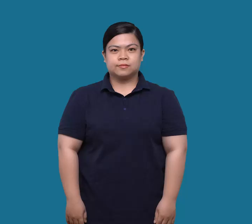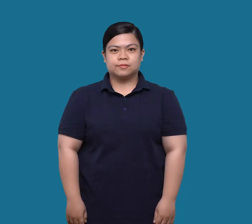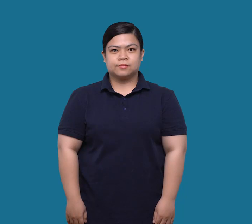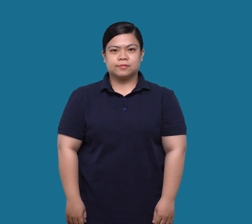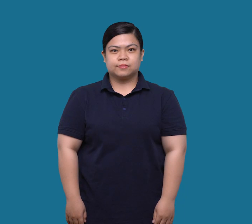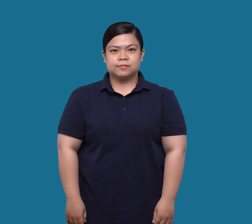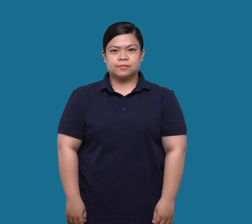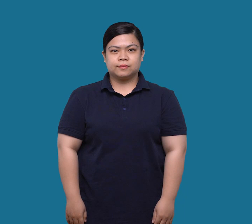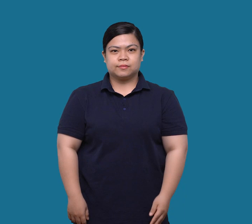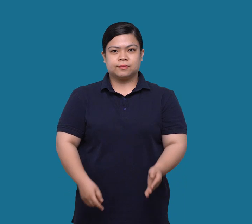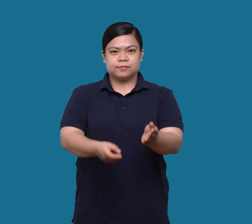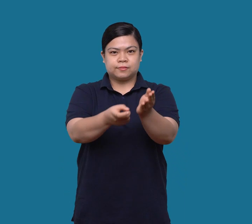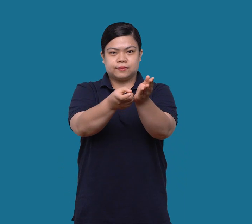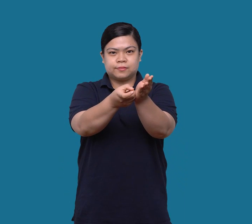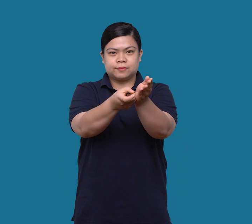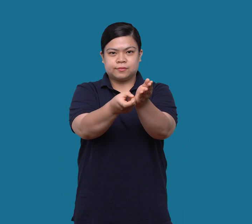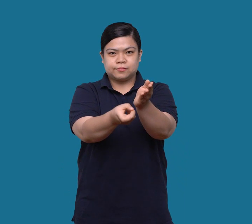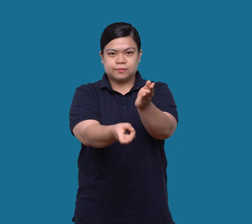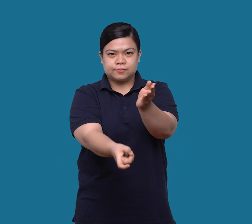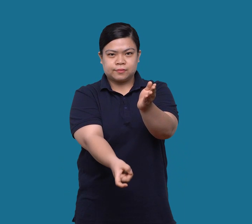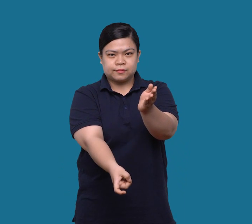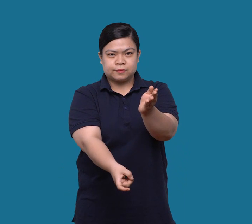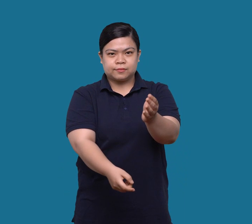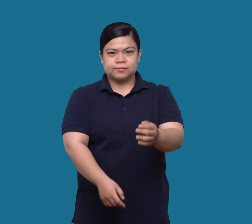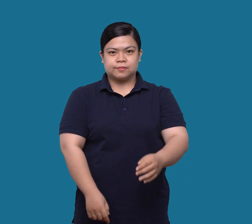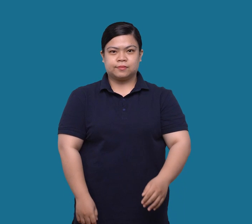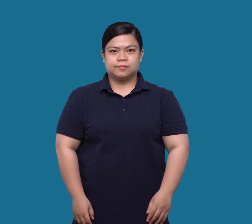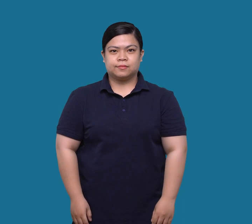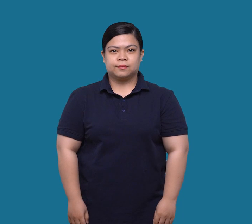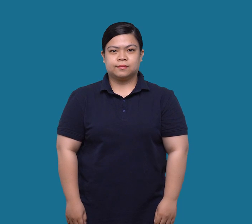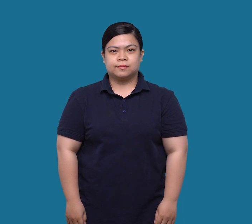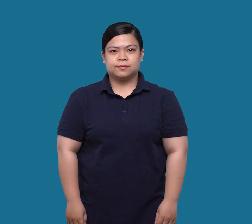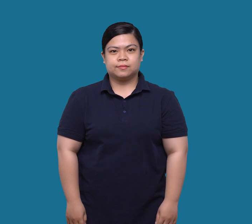cái neo